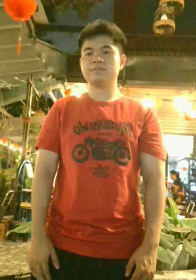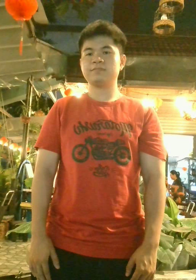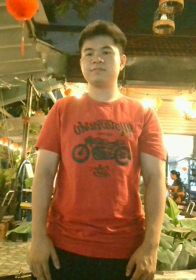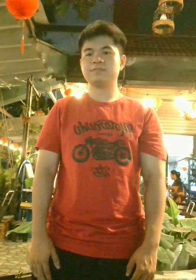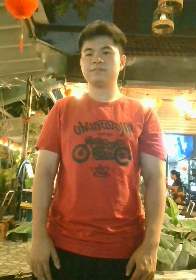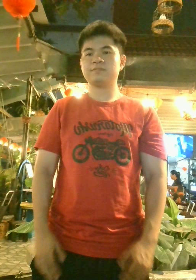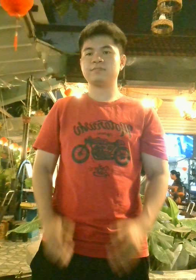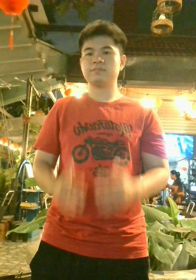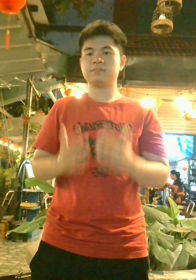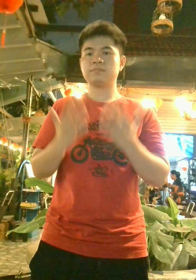vui mừng